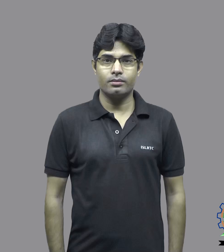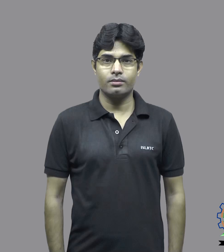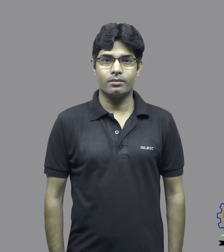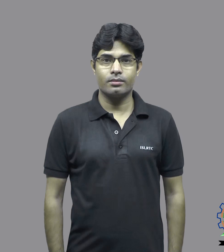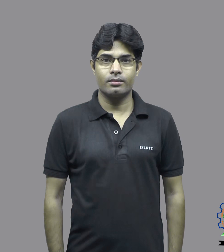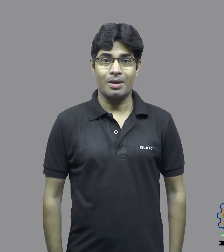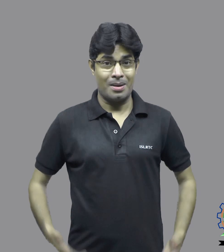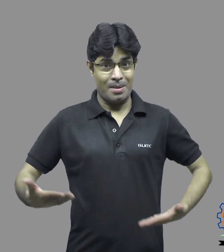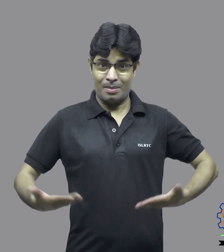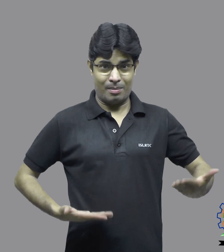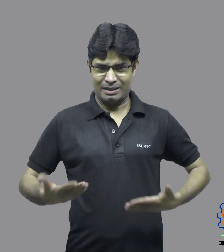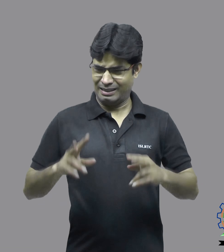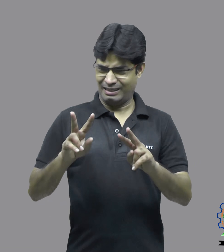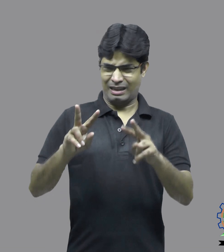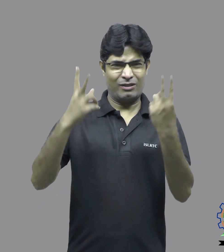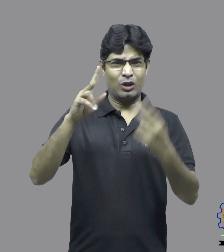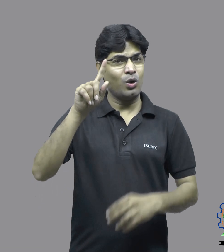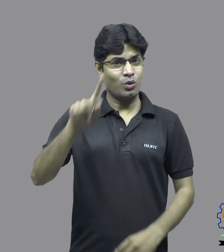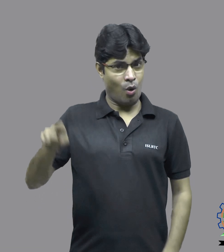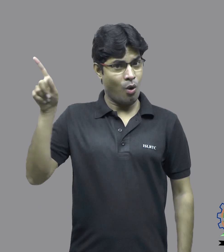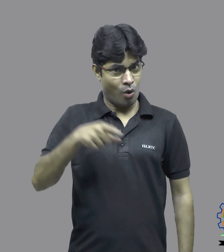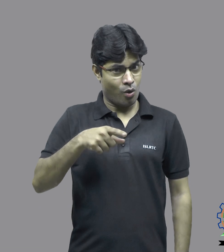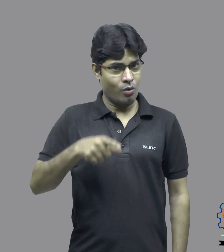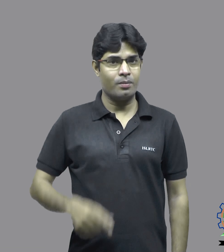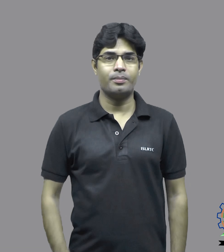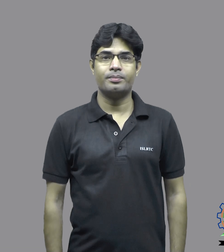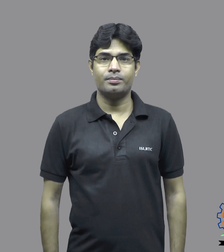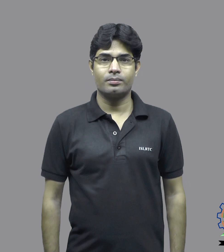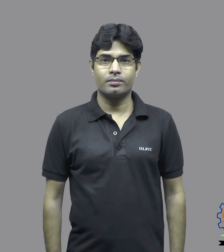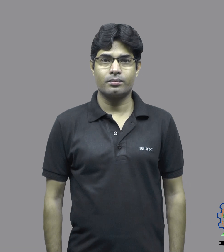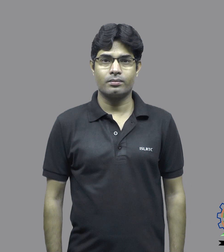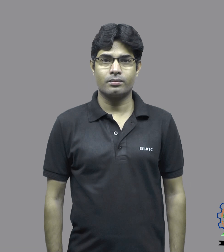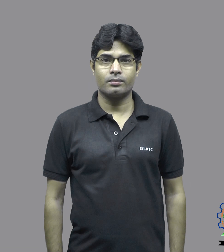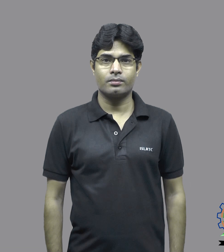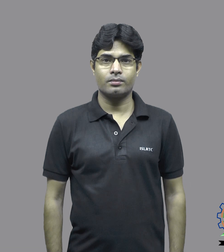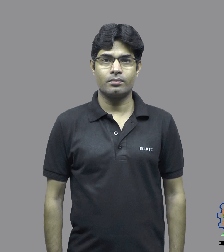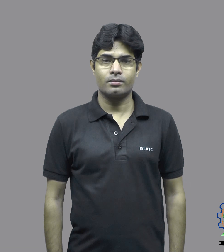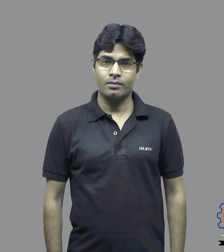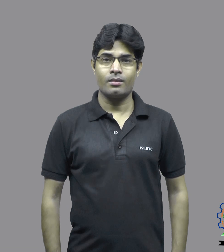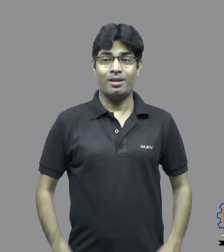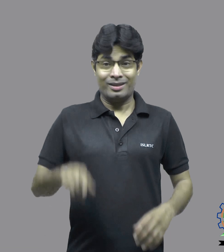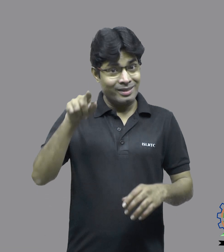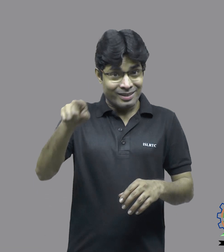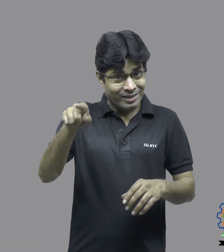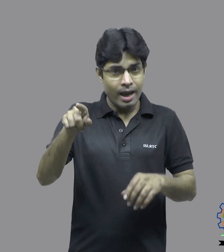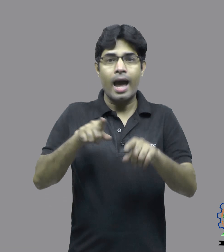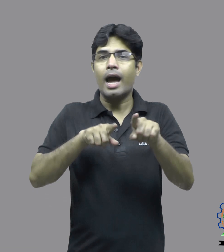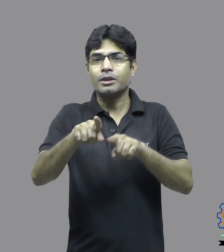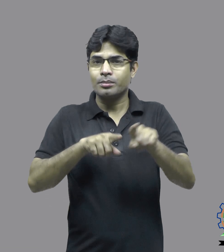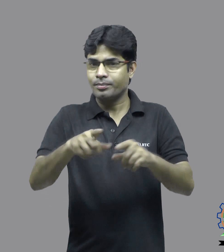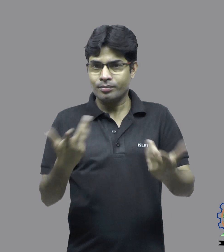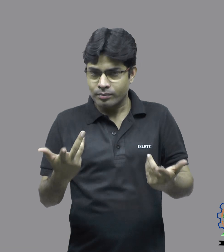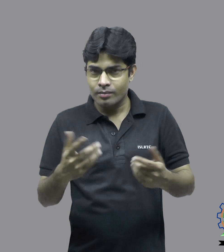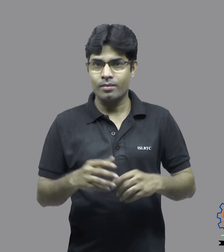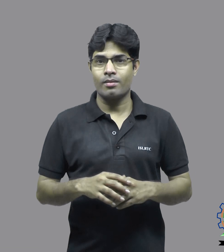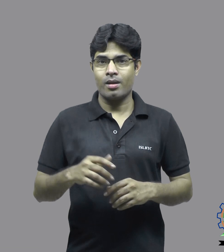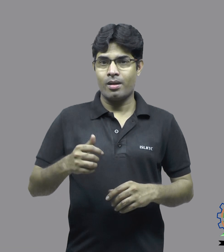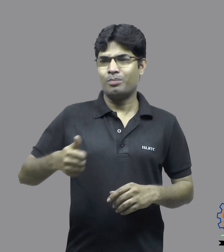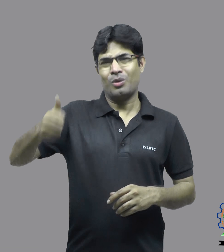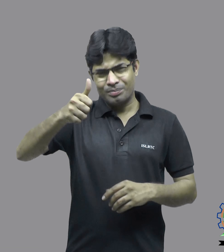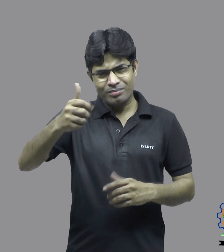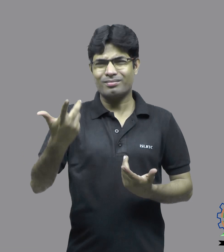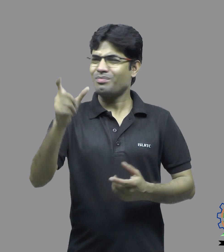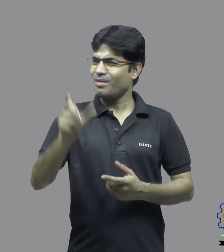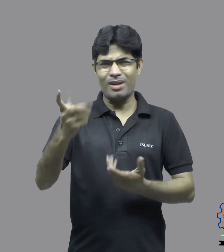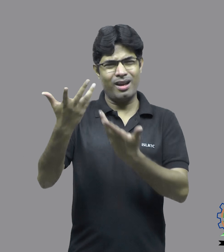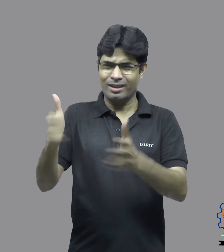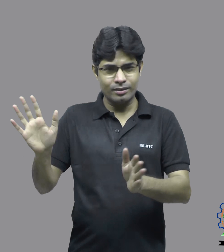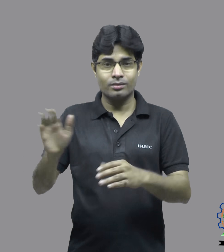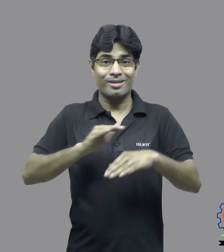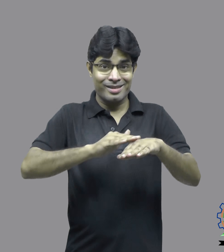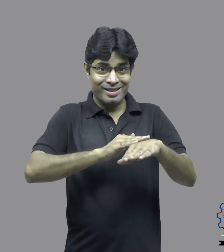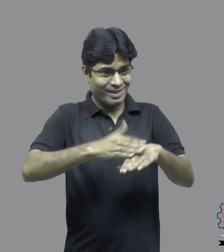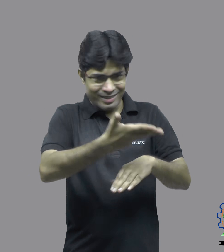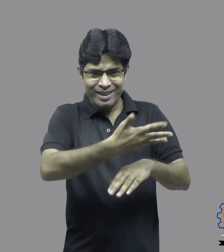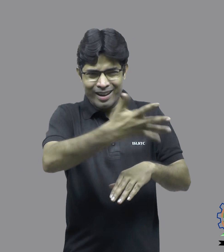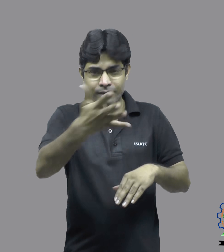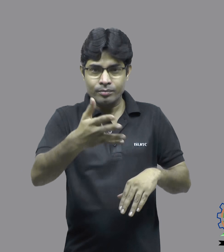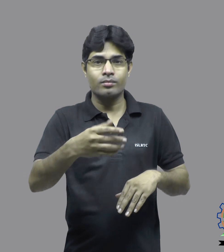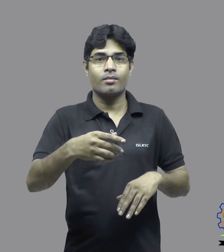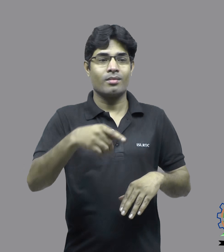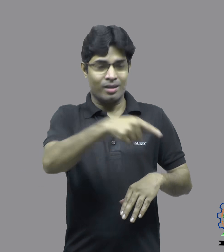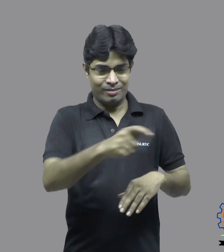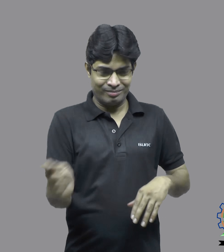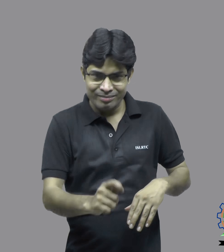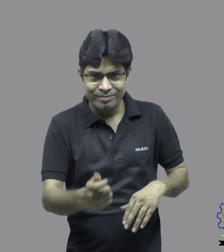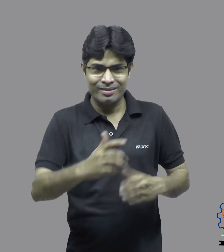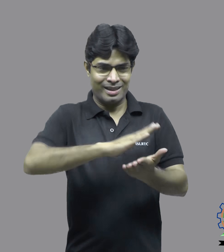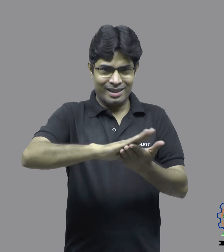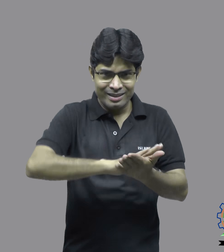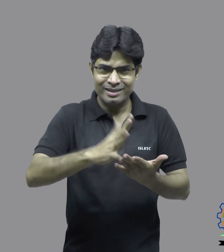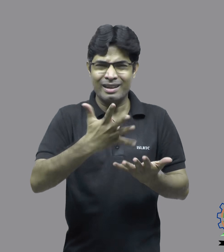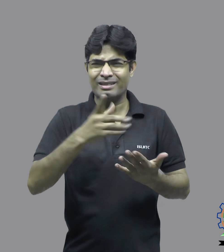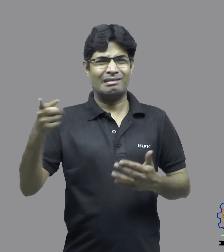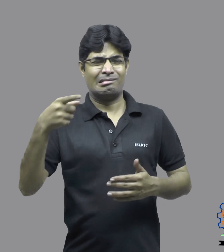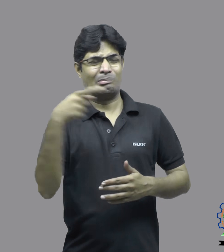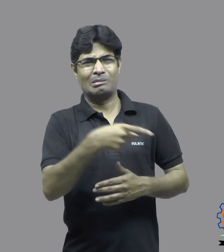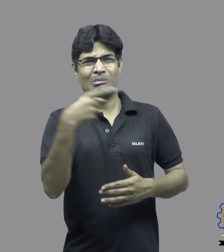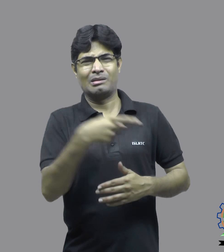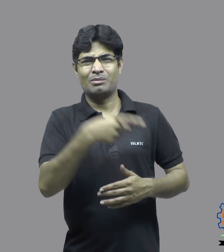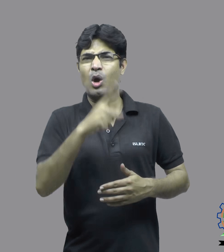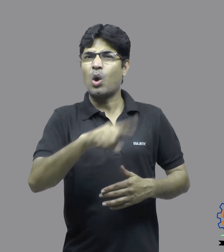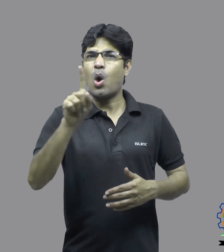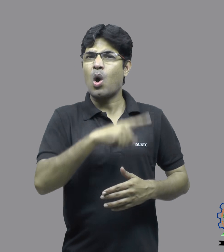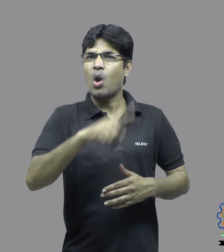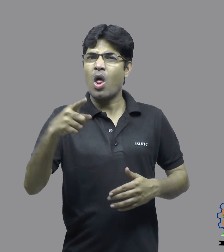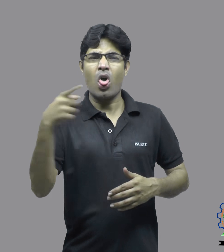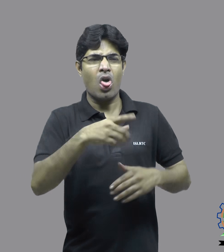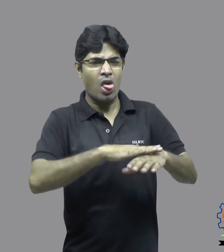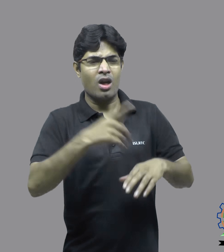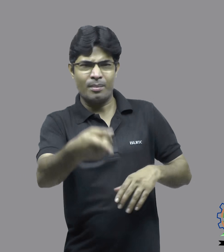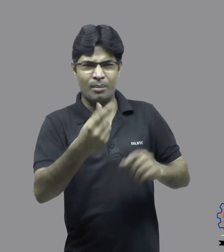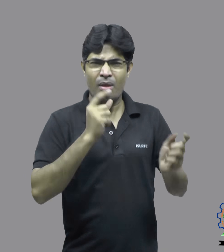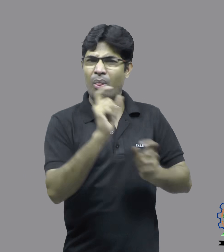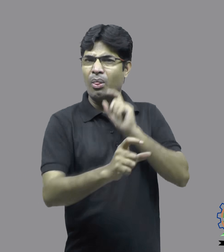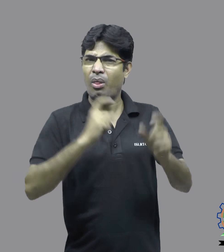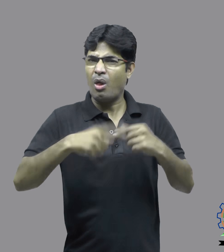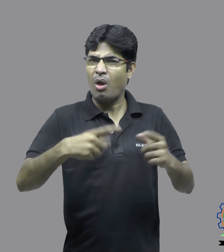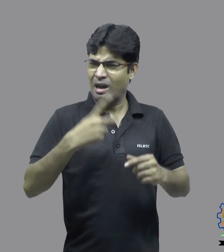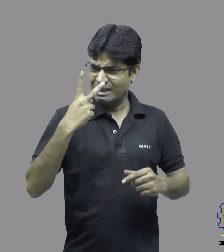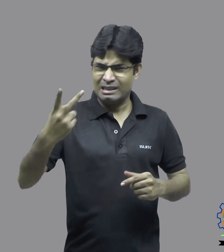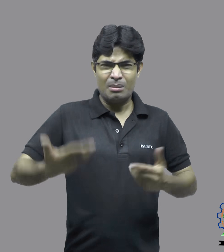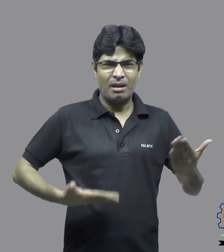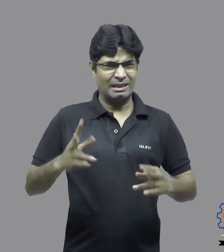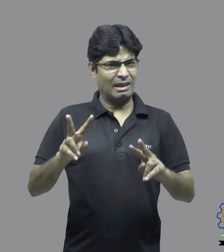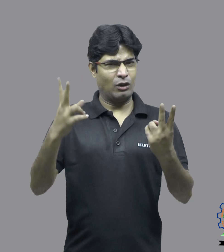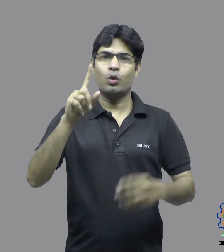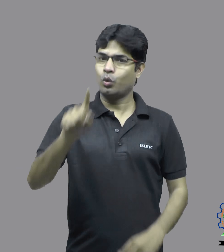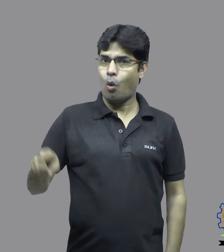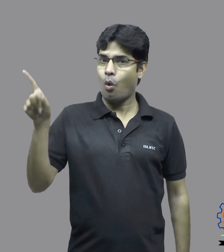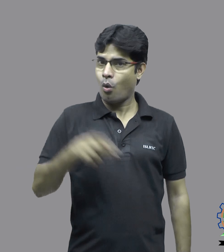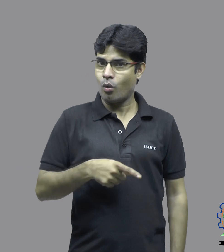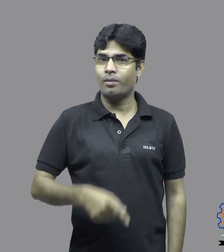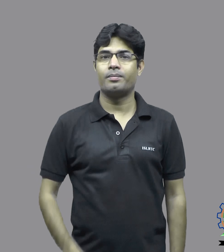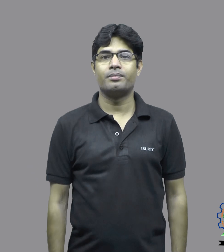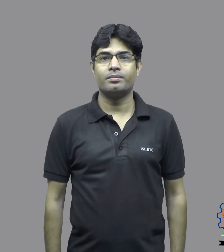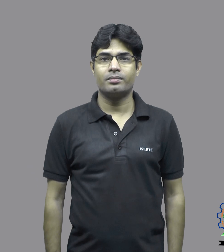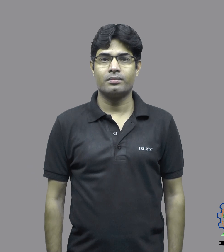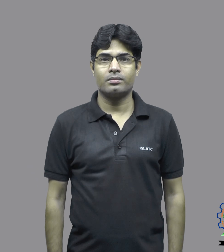Actus reus